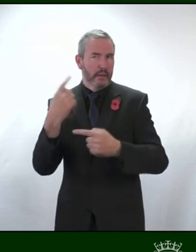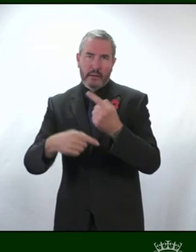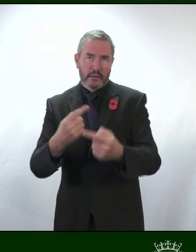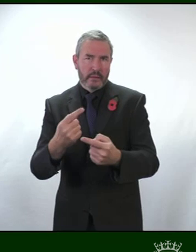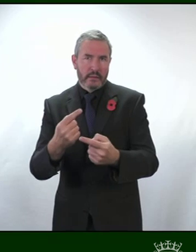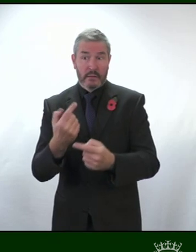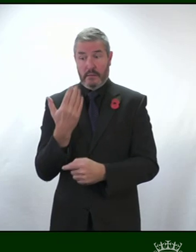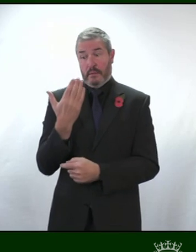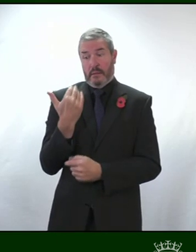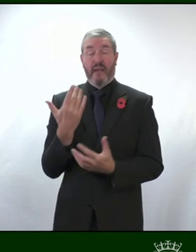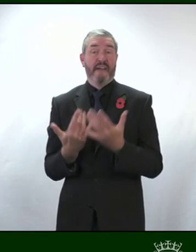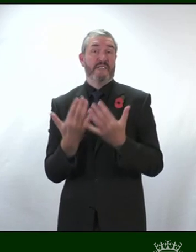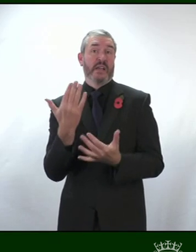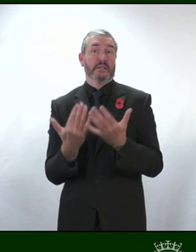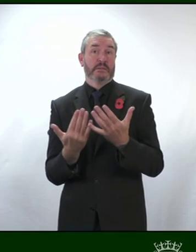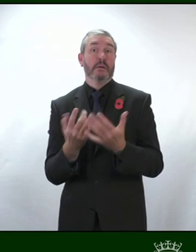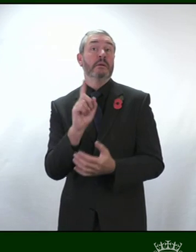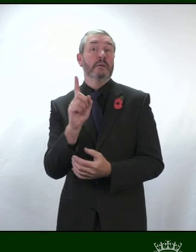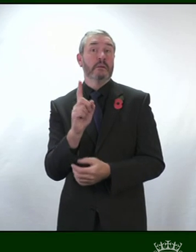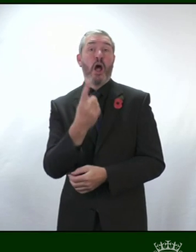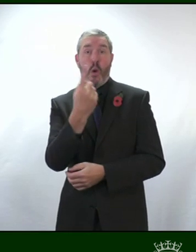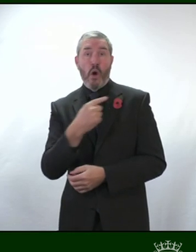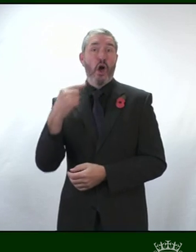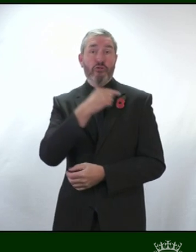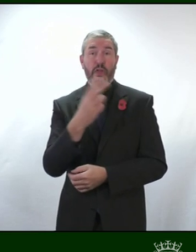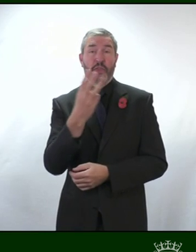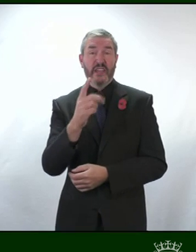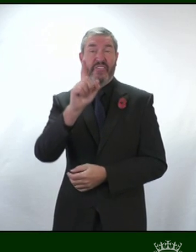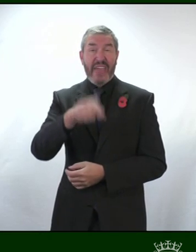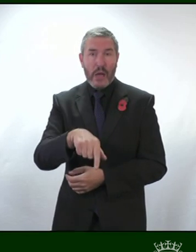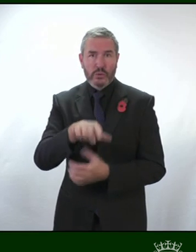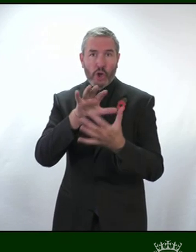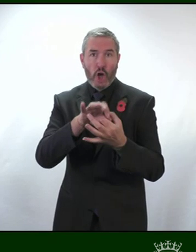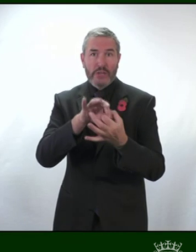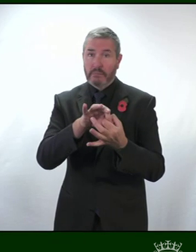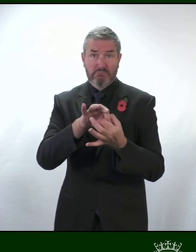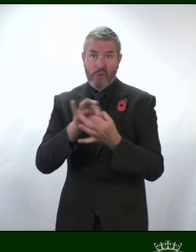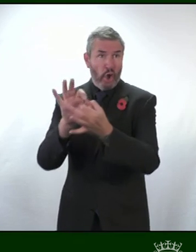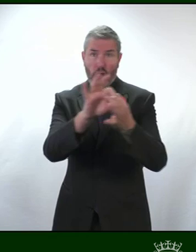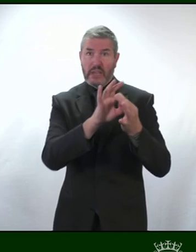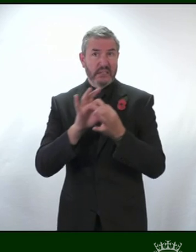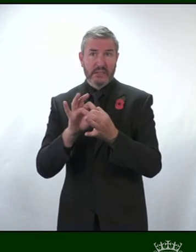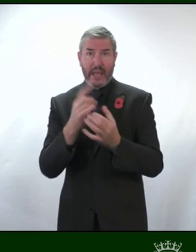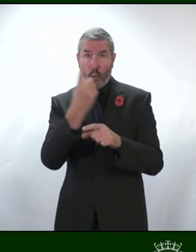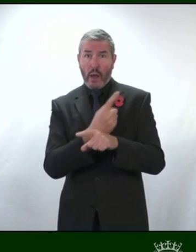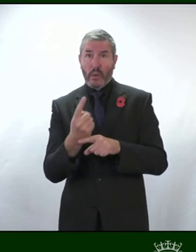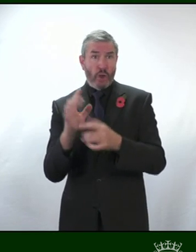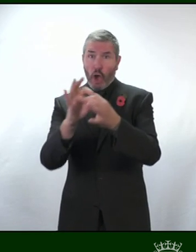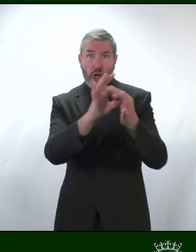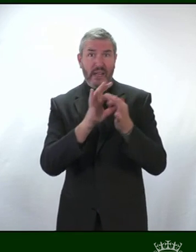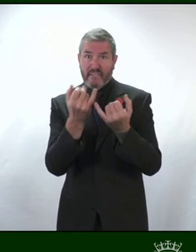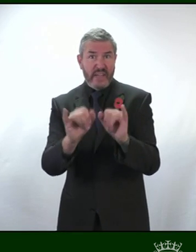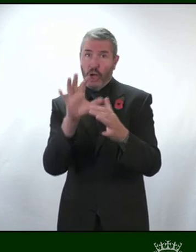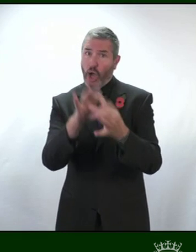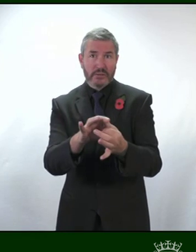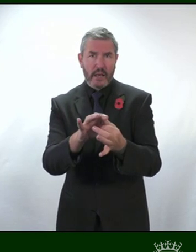The latest figures show that 113,000 contacts were not even reached, and that is just in one week.